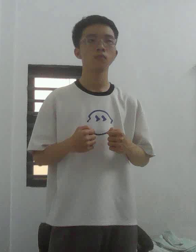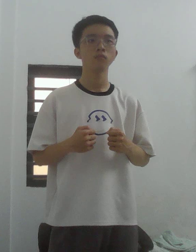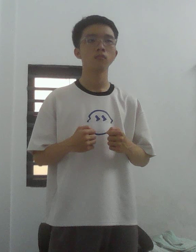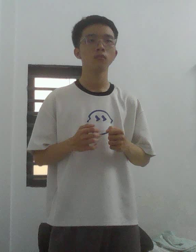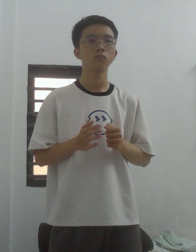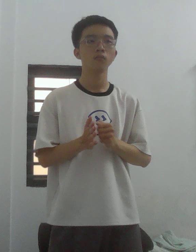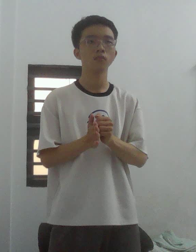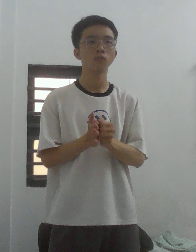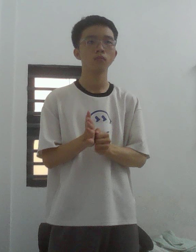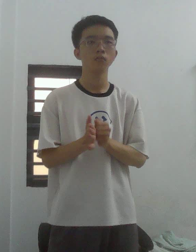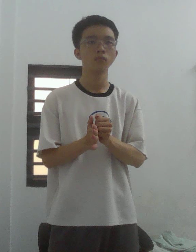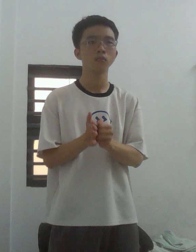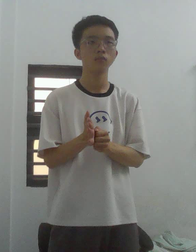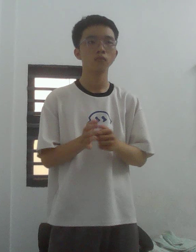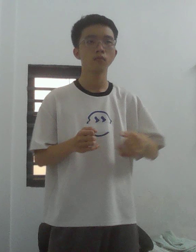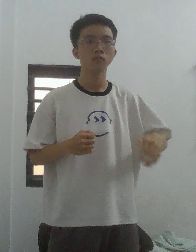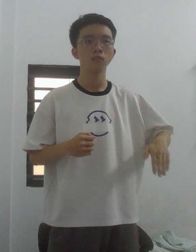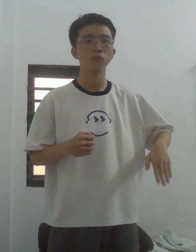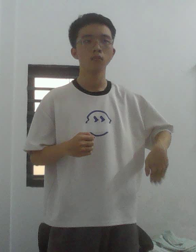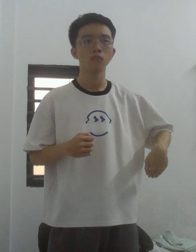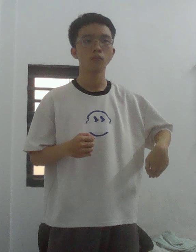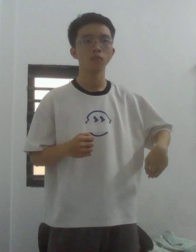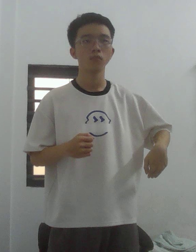thang sau